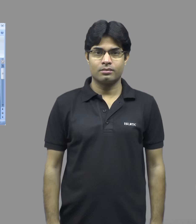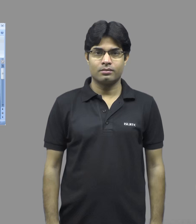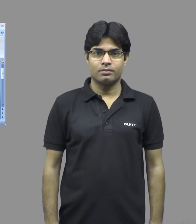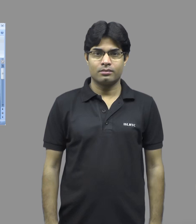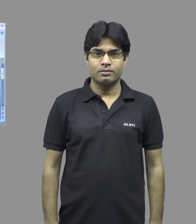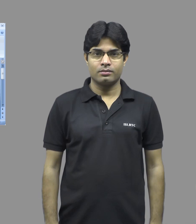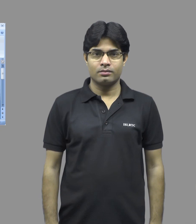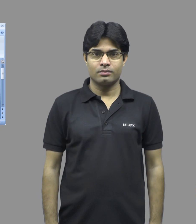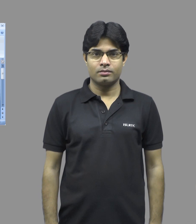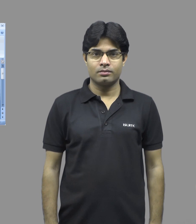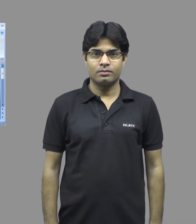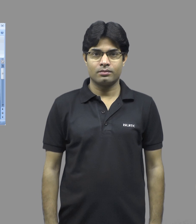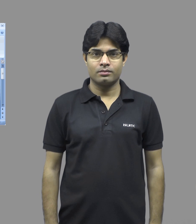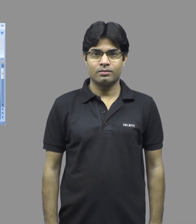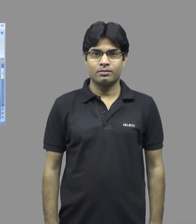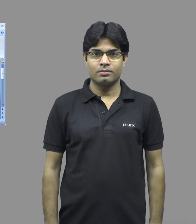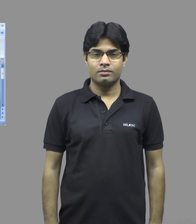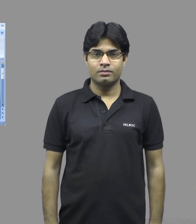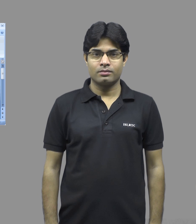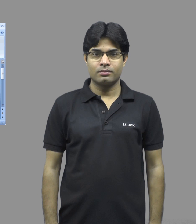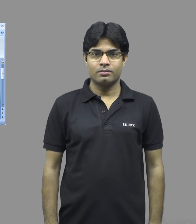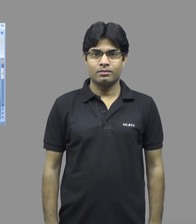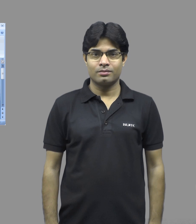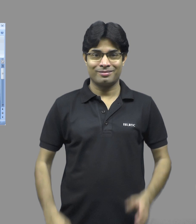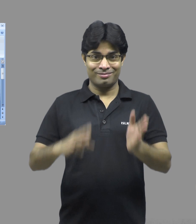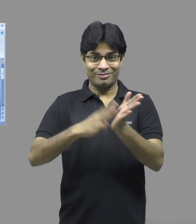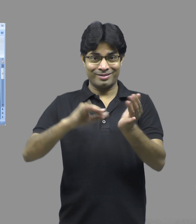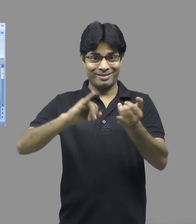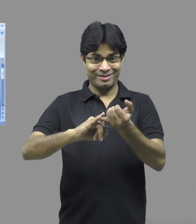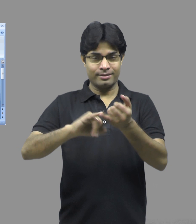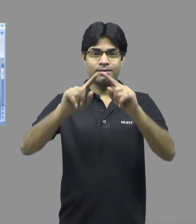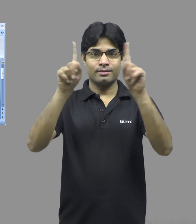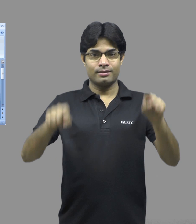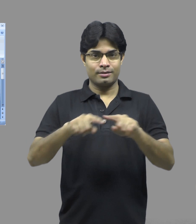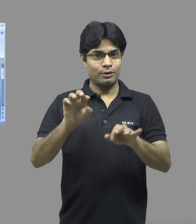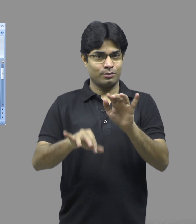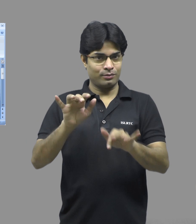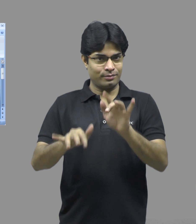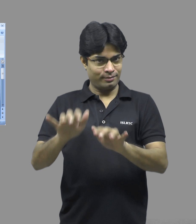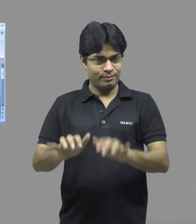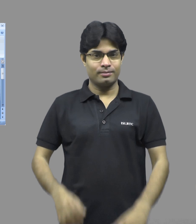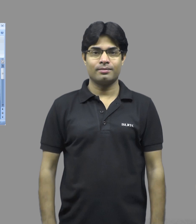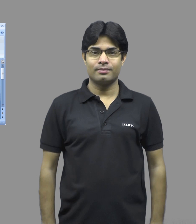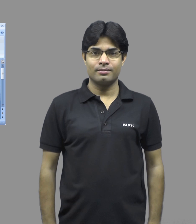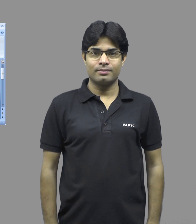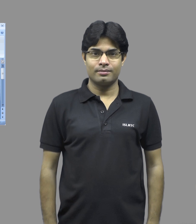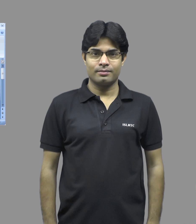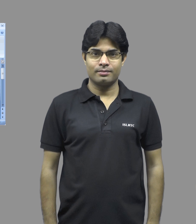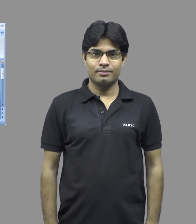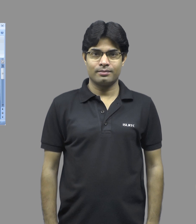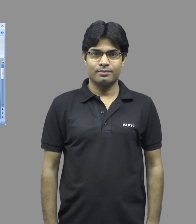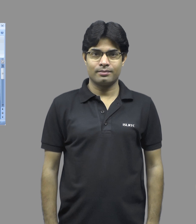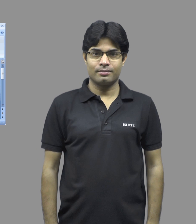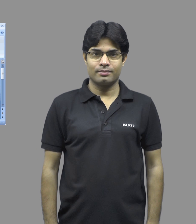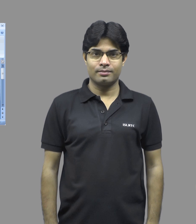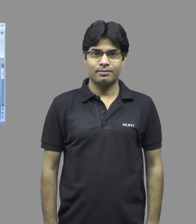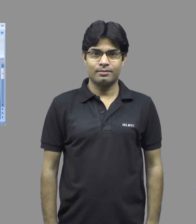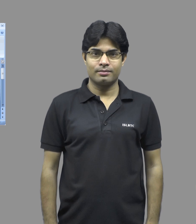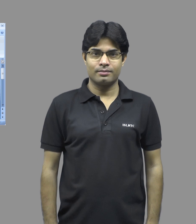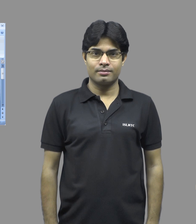Ms Word